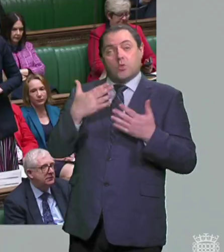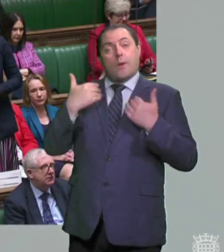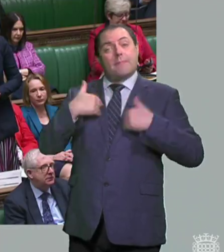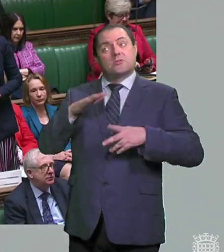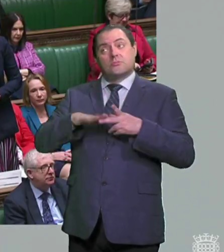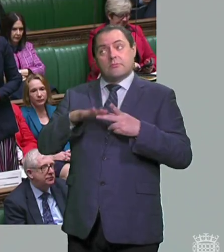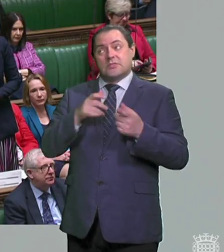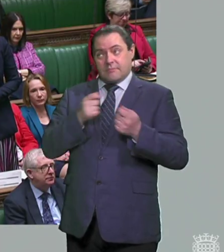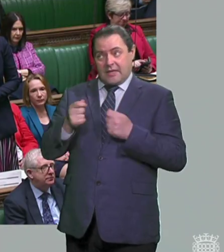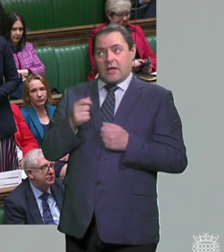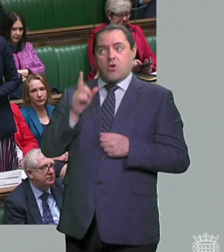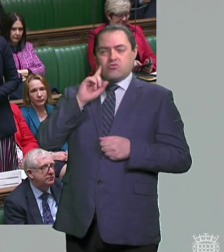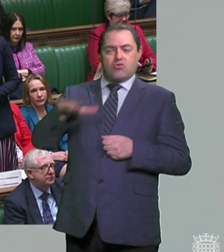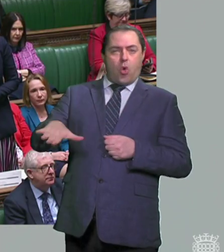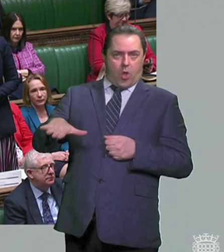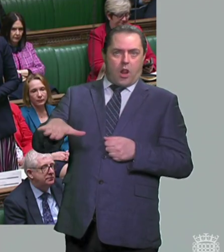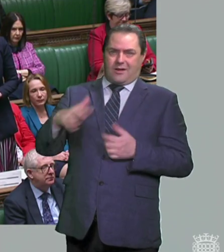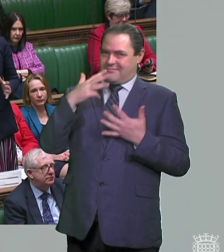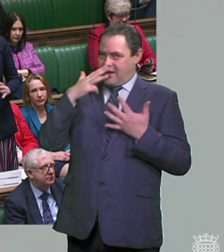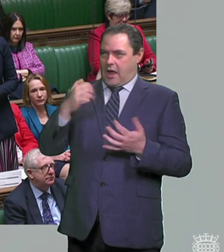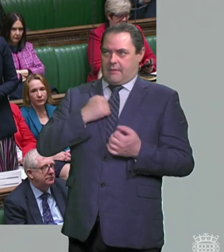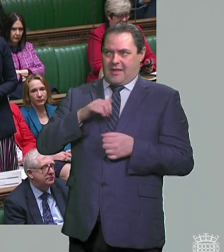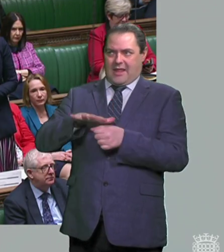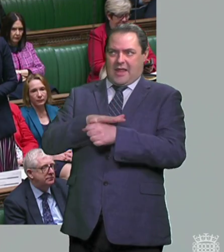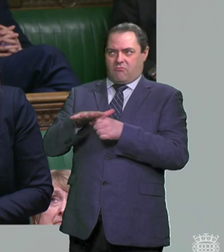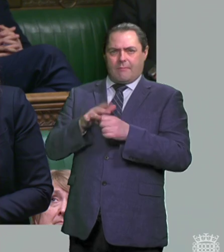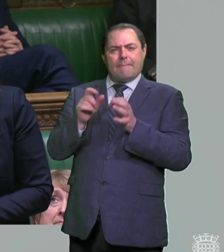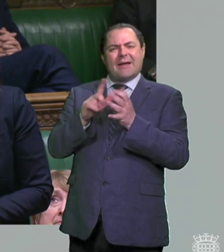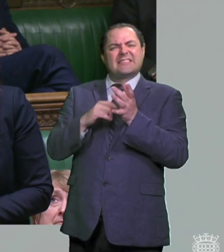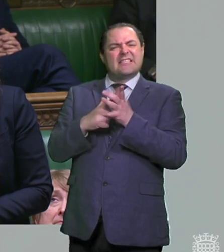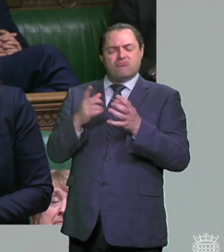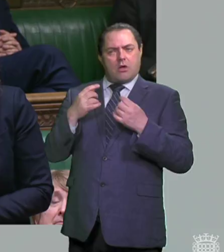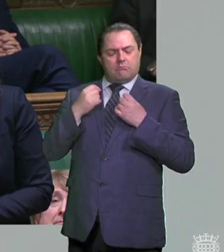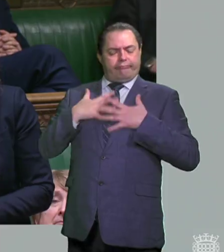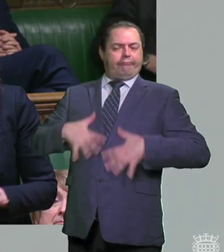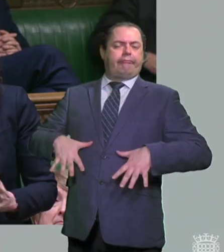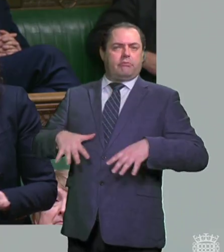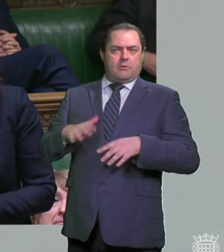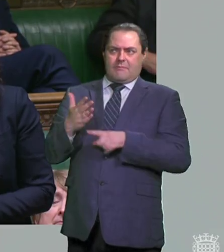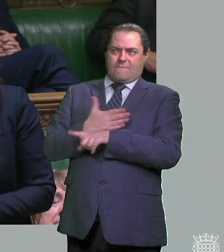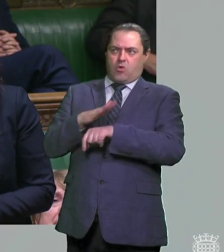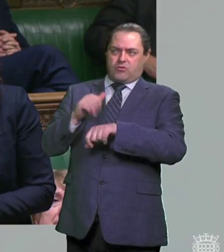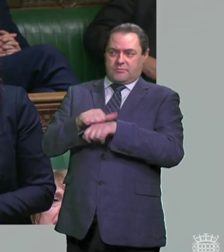A little girl in my constituency, only nine years old, developed a bacterial infection just before Christmas.